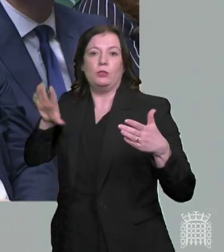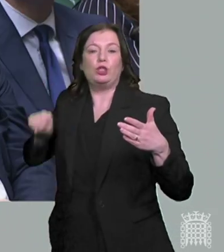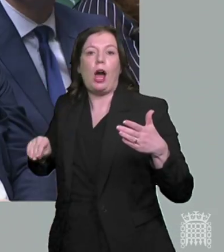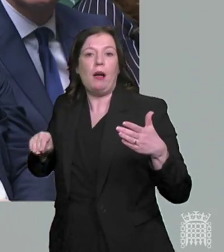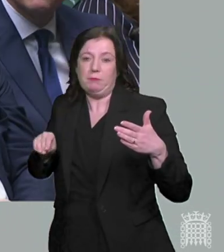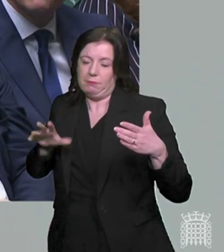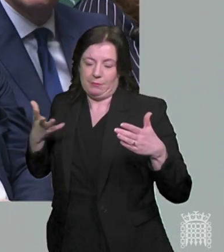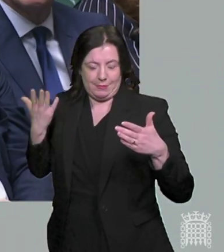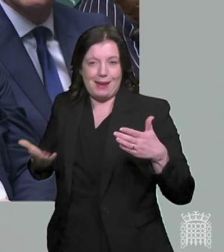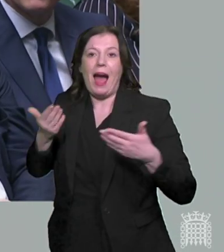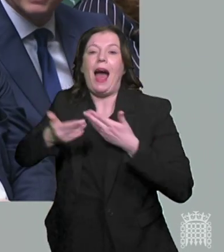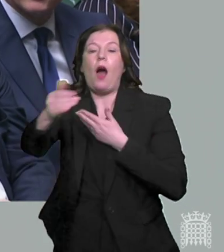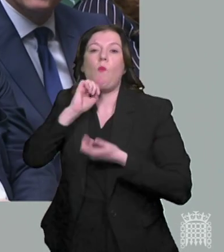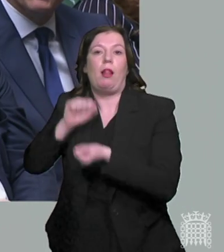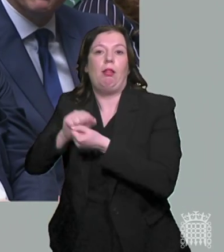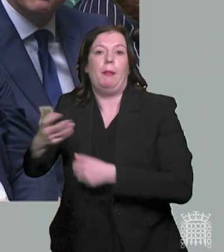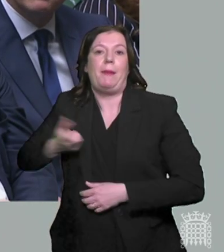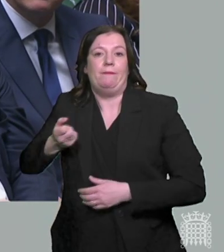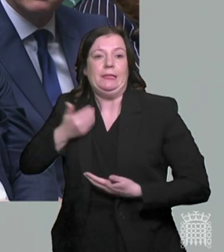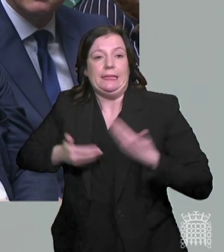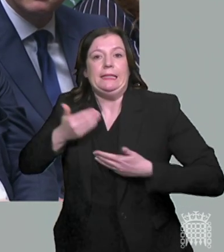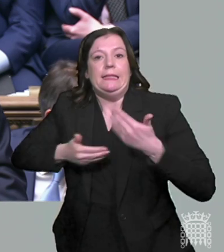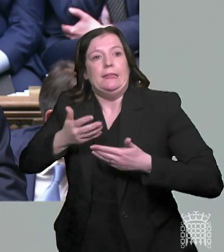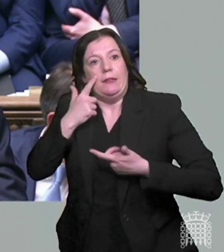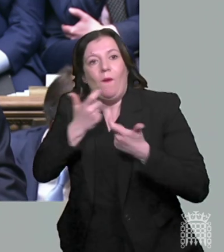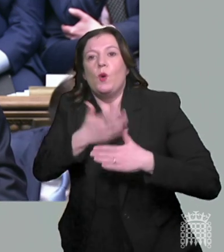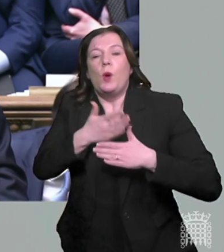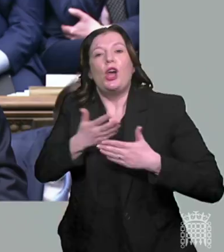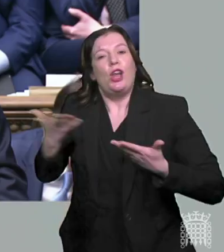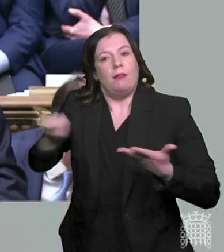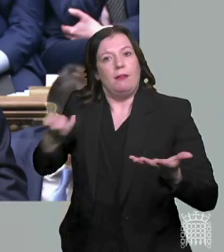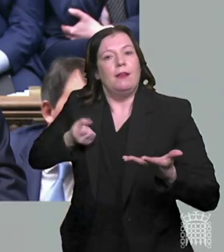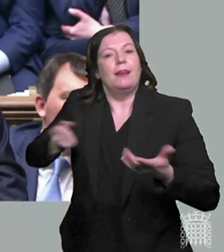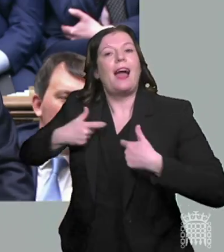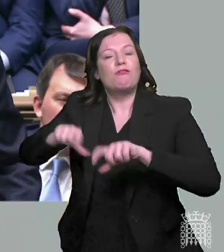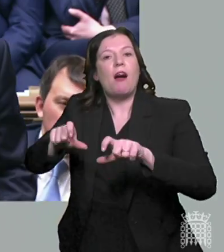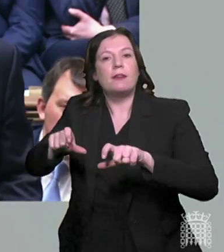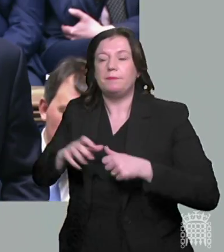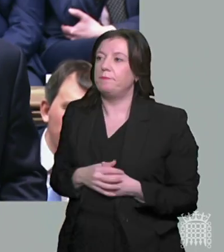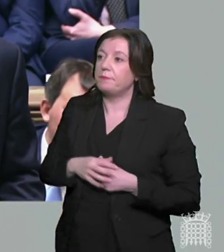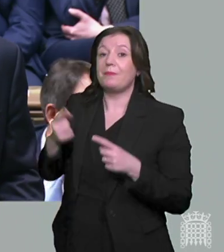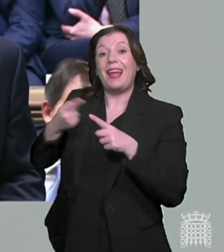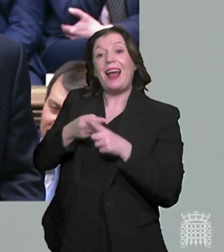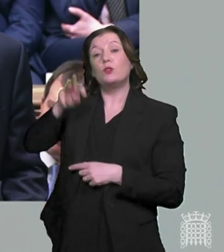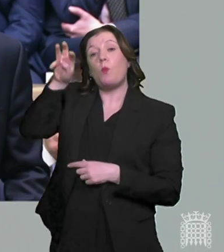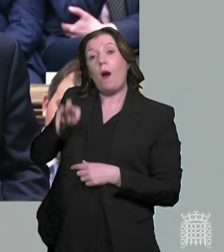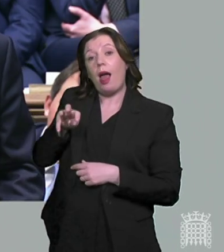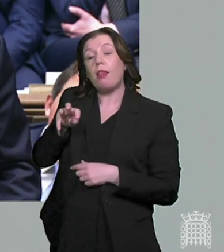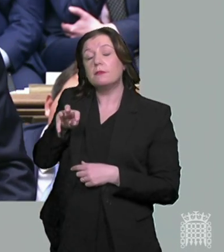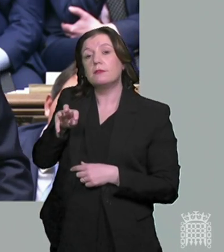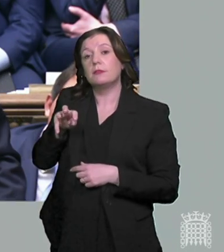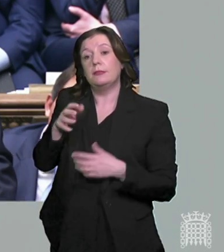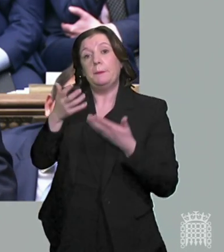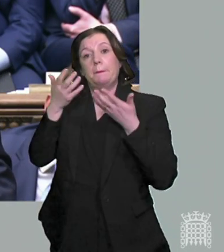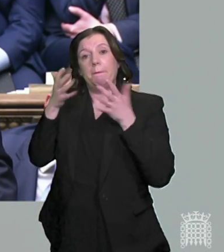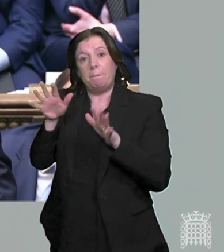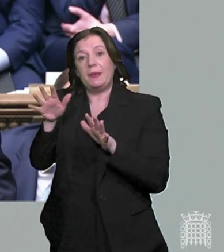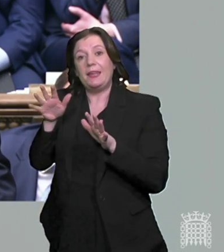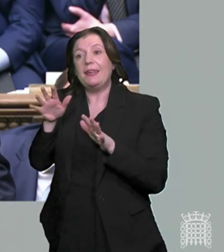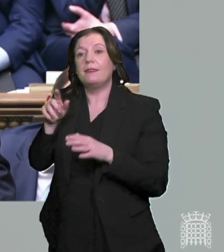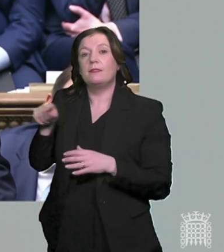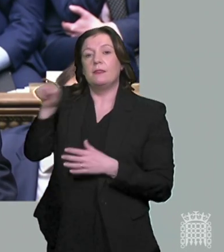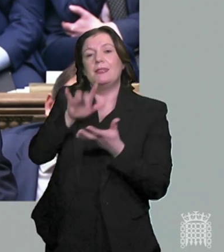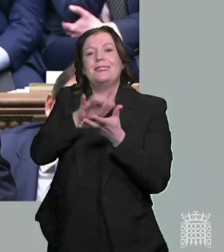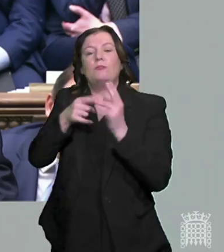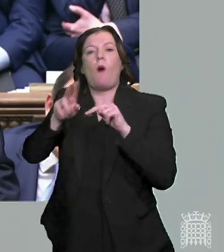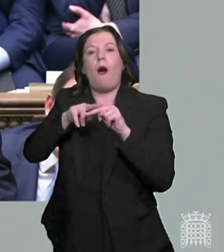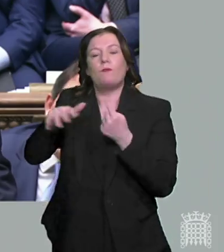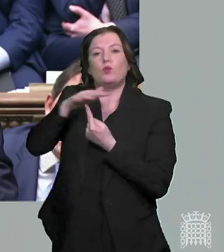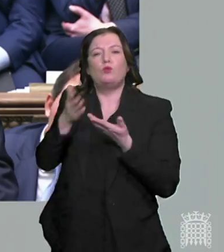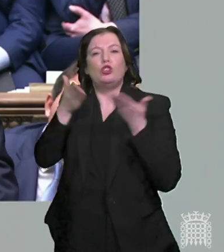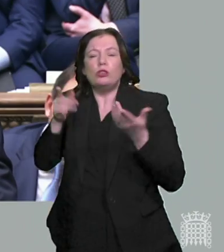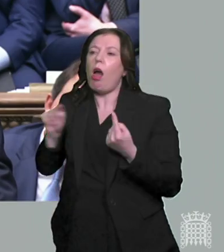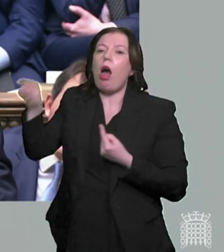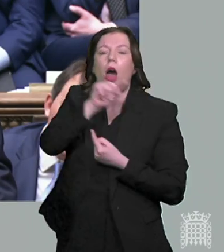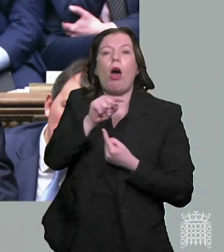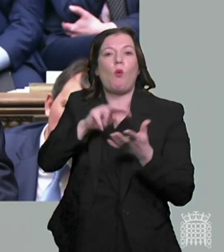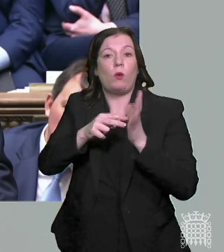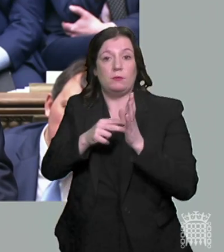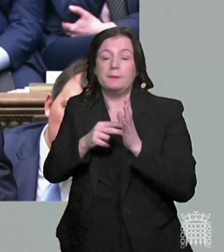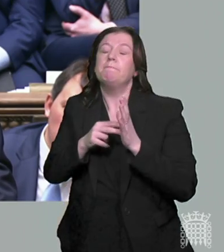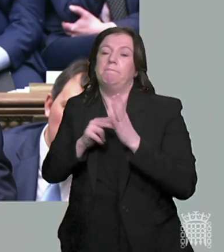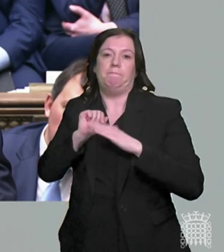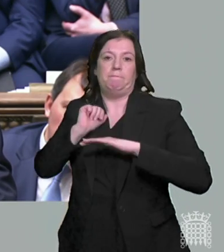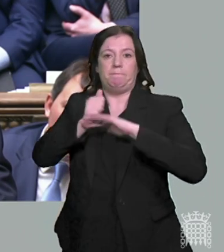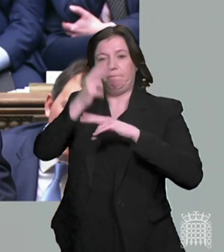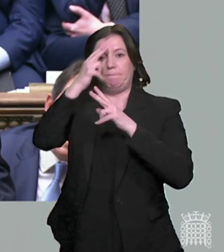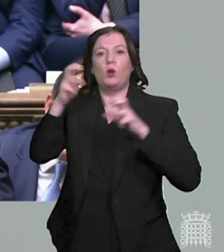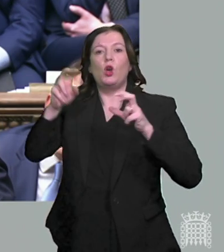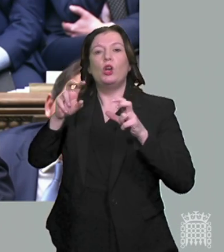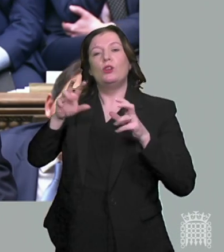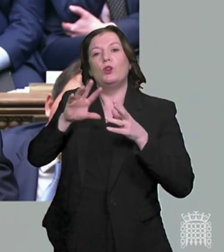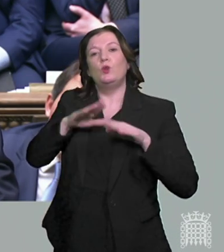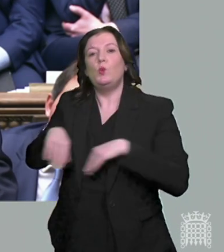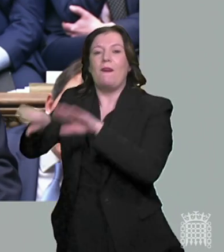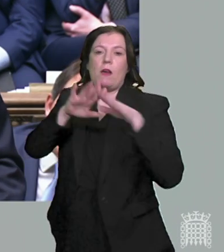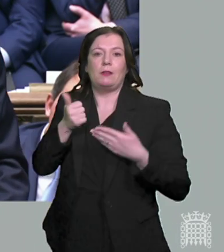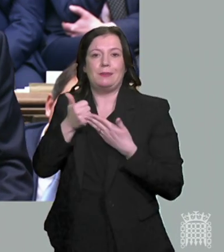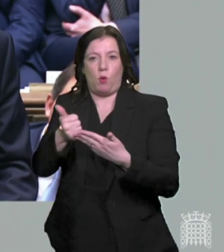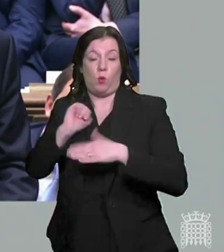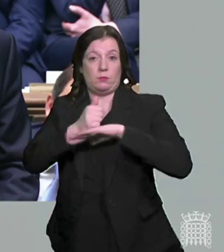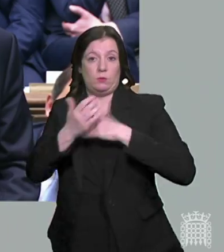Today, I am going further by announcing that, after listening to representations from the Centre for Social Justice and others, in England and Wales we will fund a new programme called universal support.